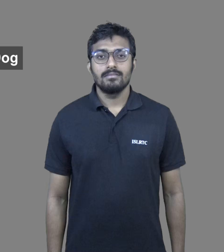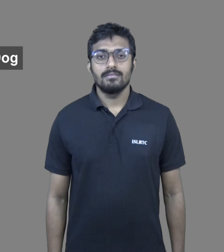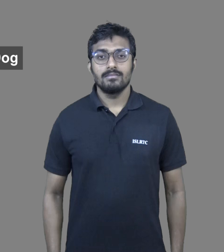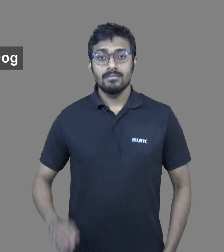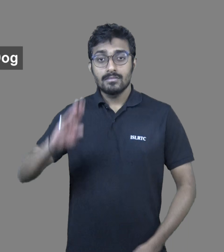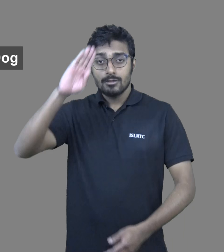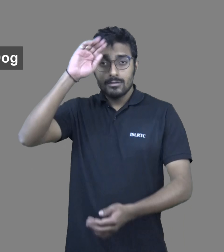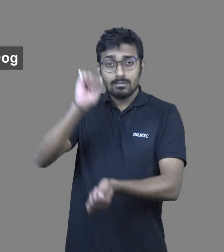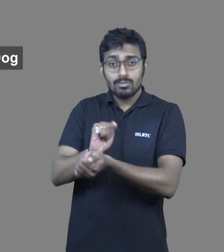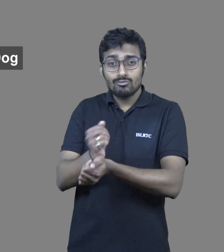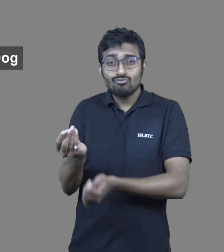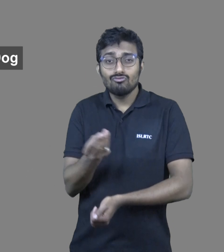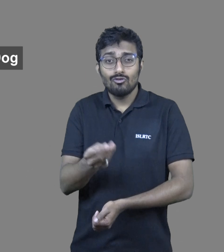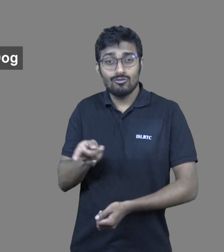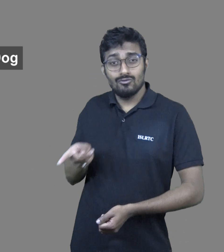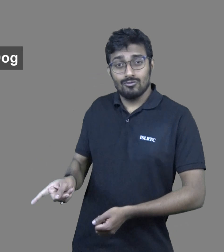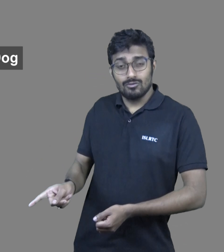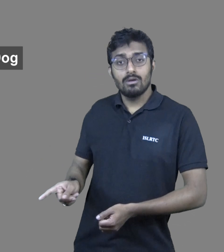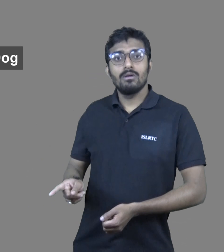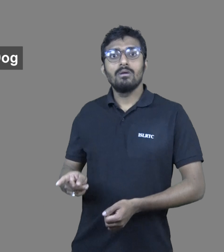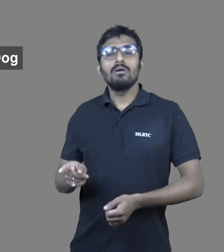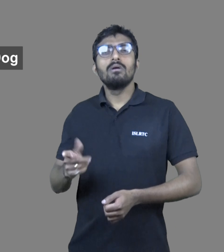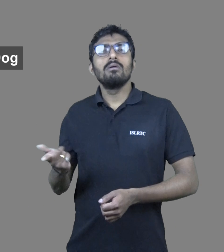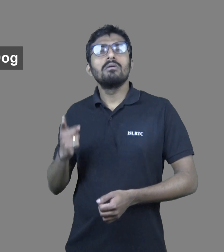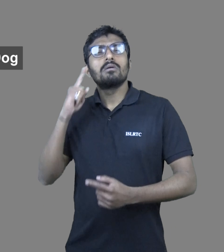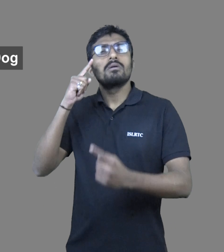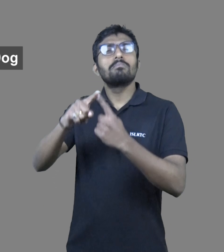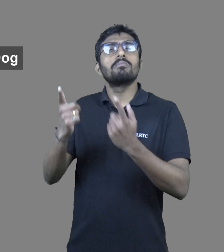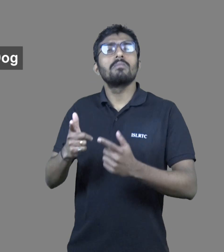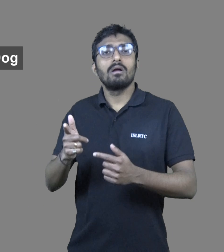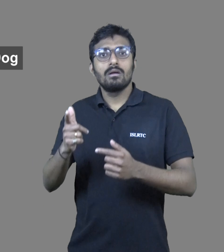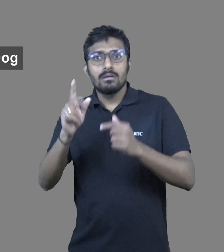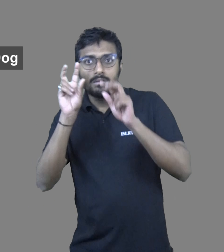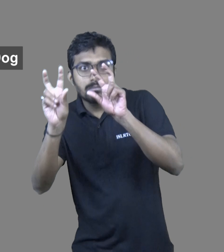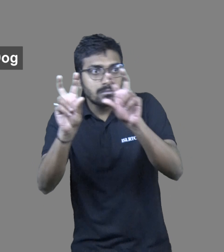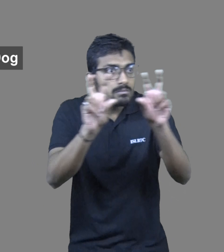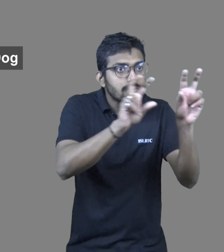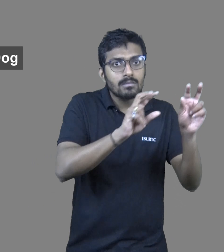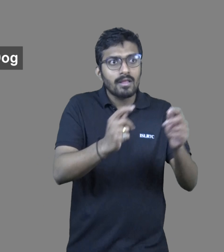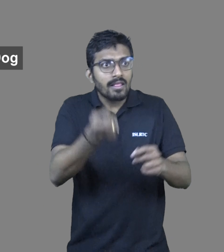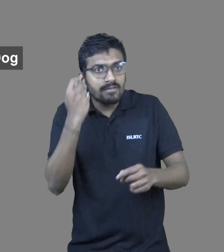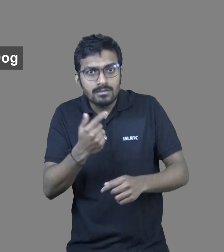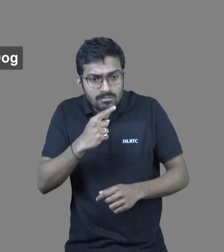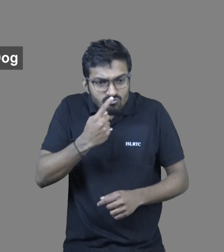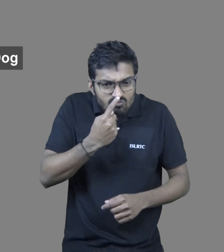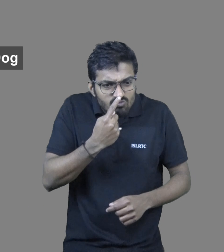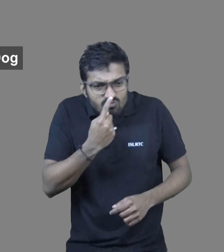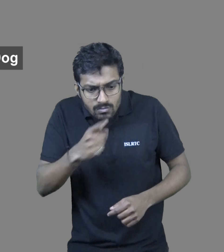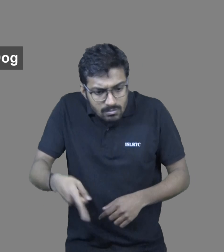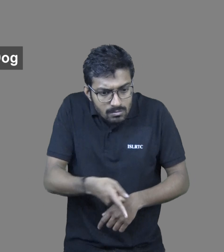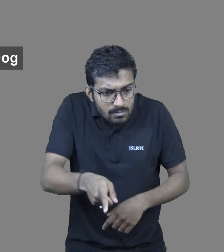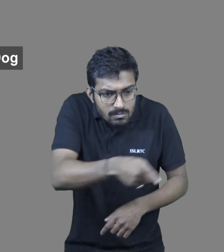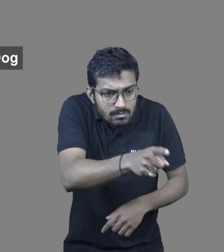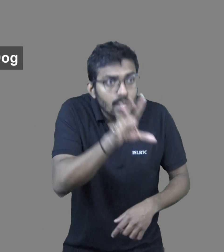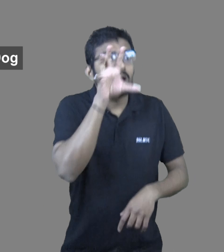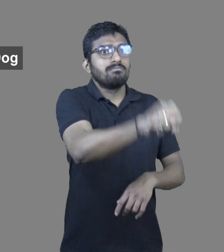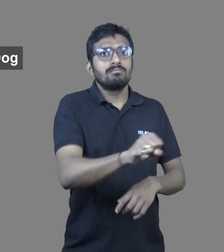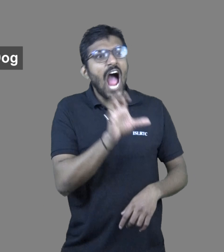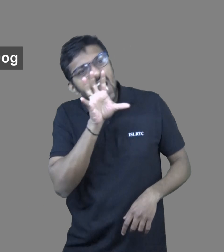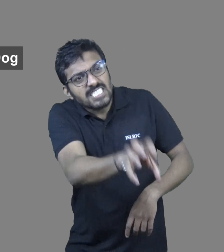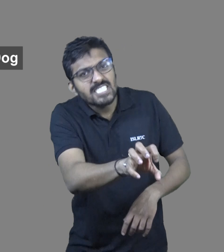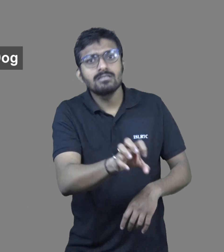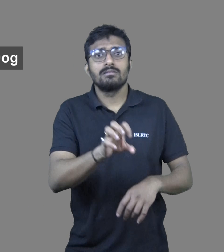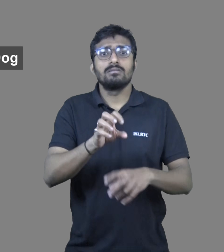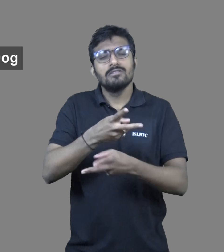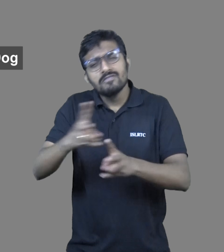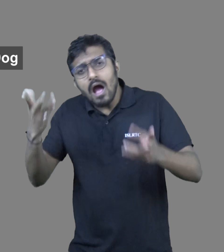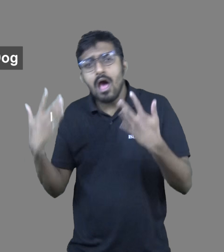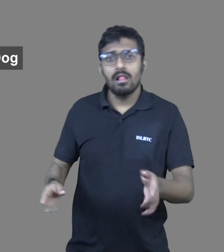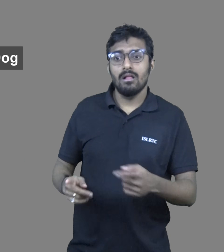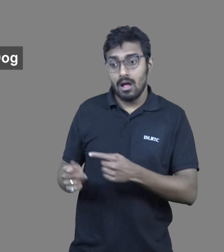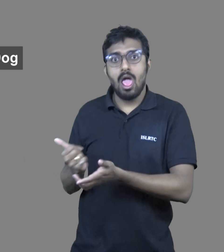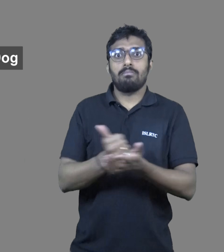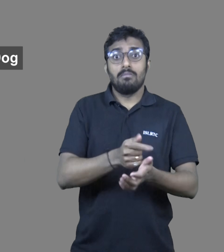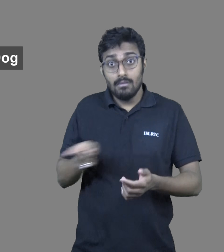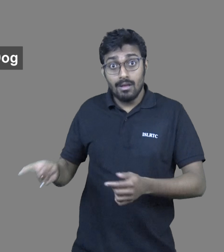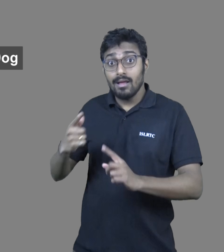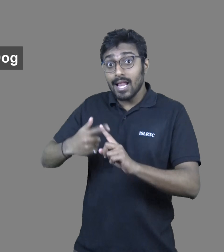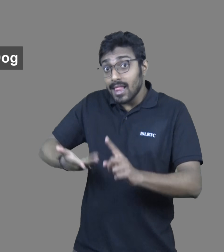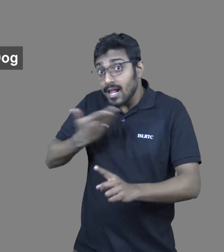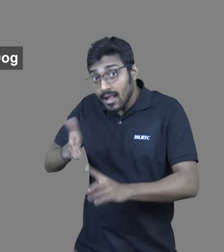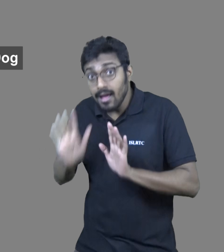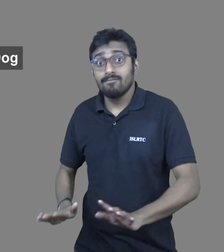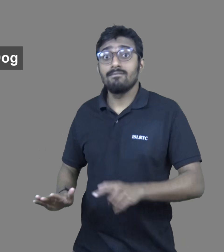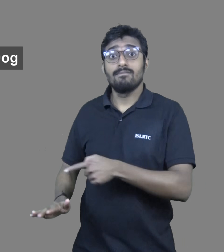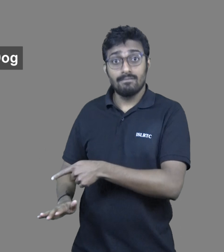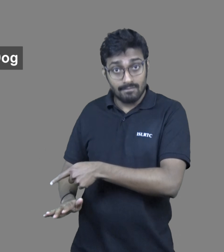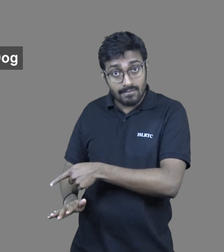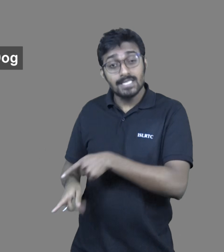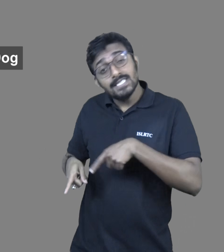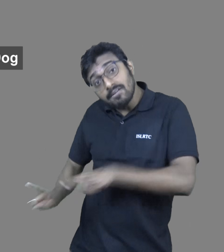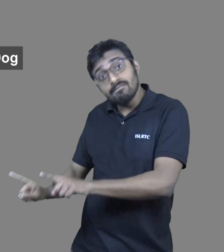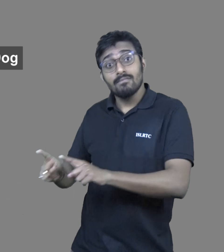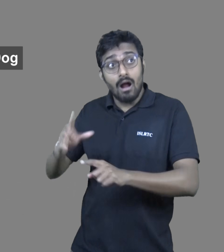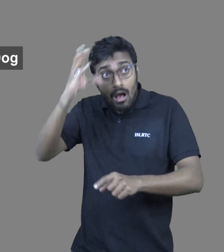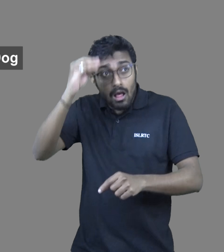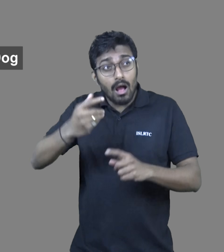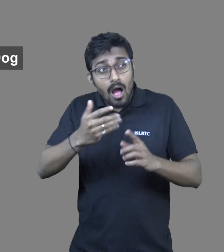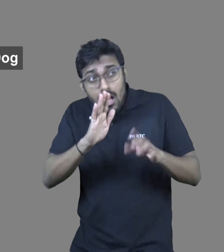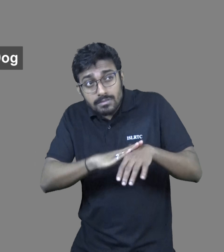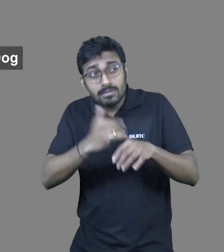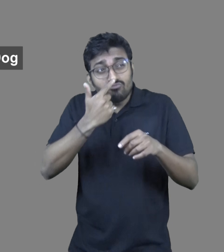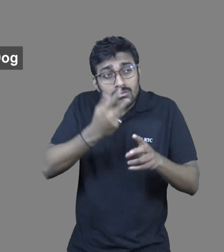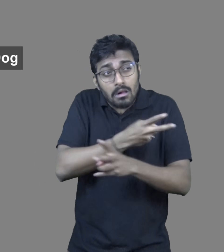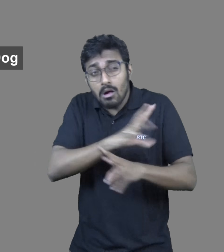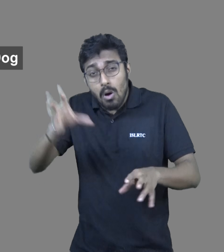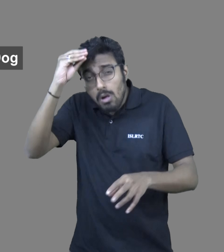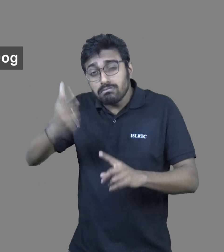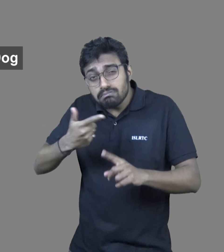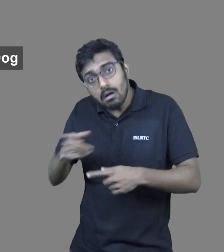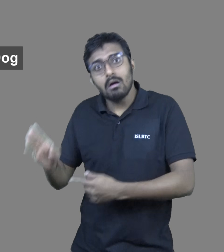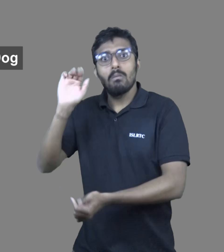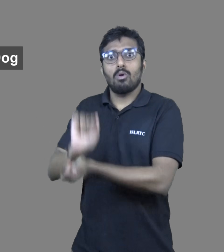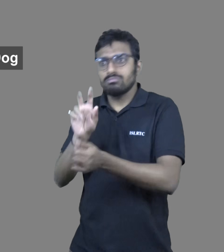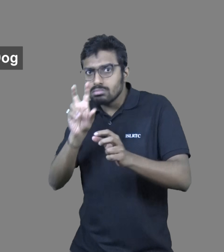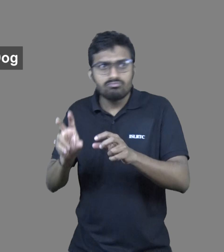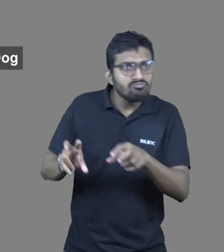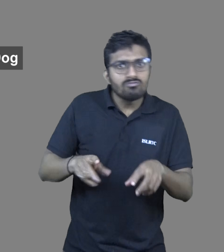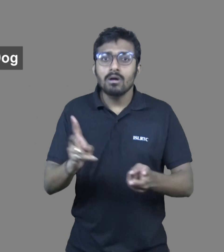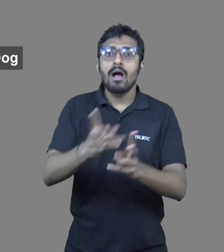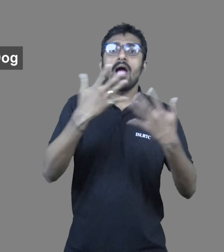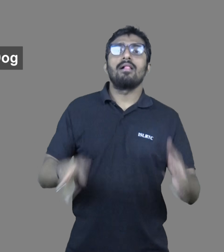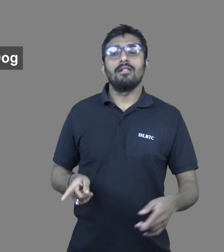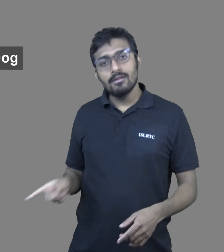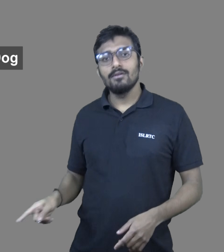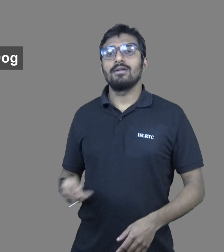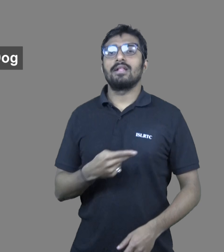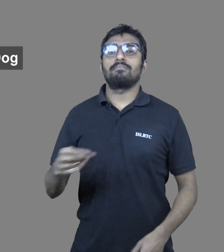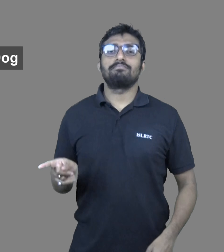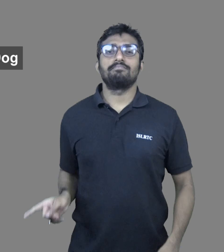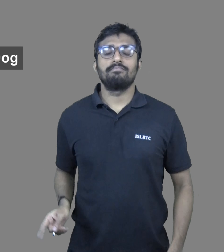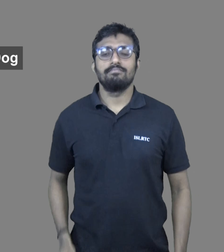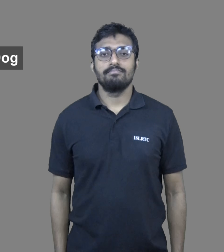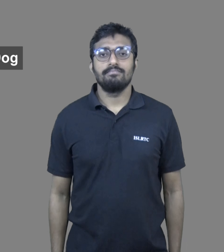Police Dog